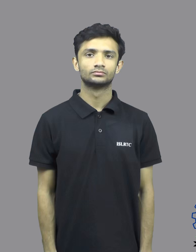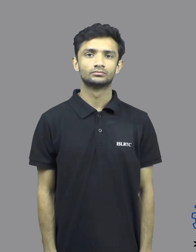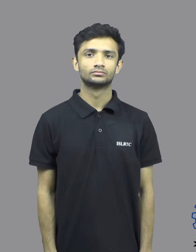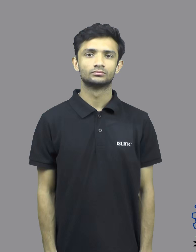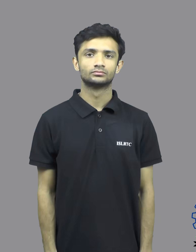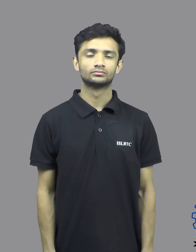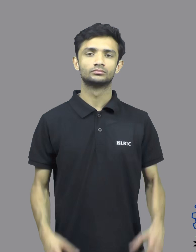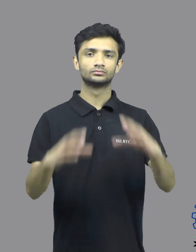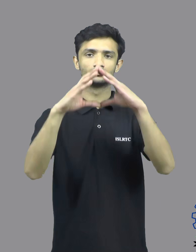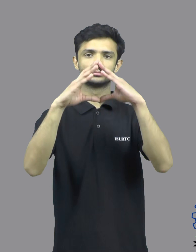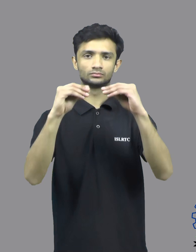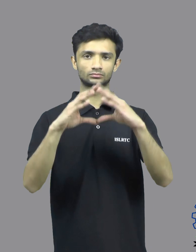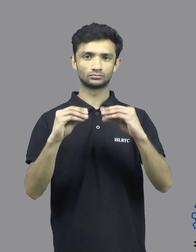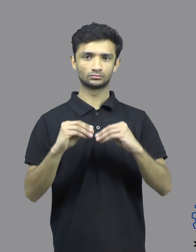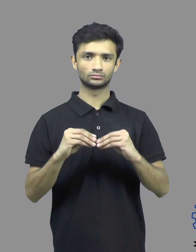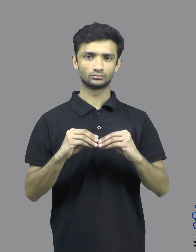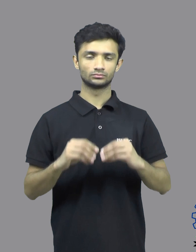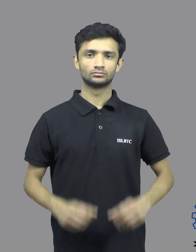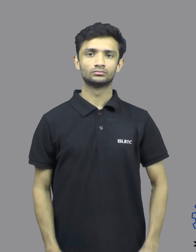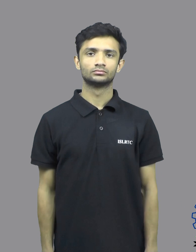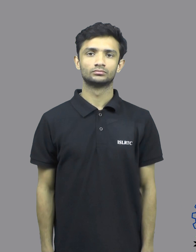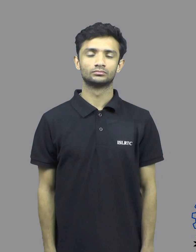Lebanon